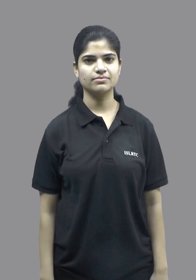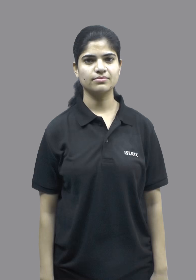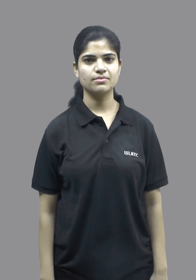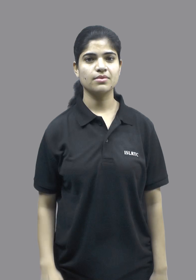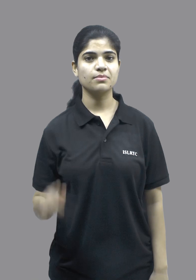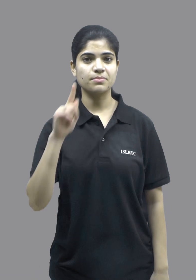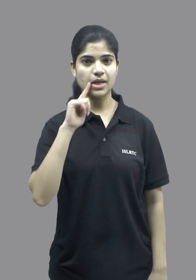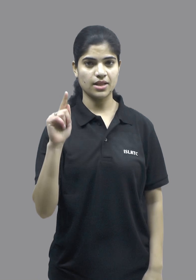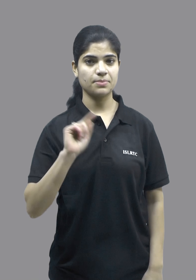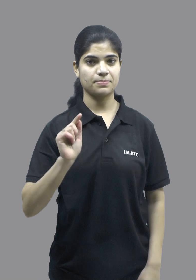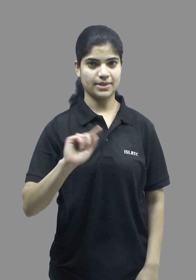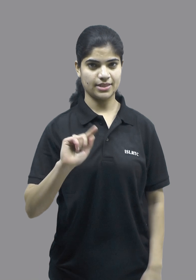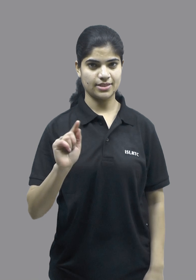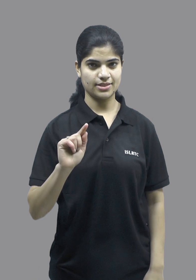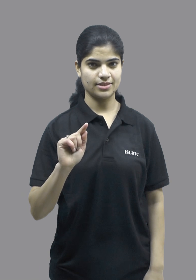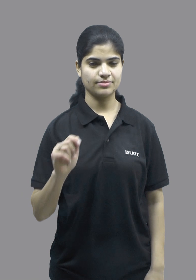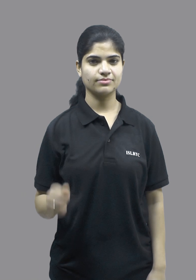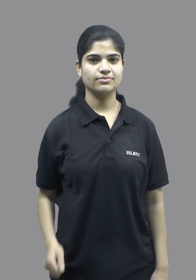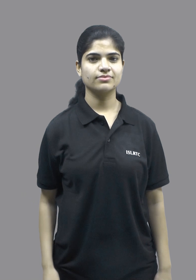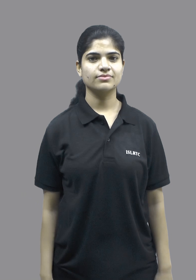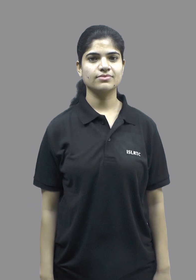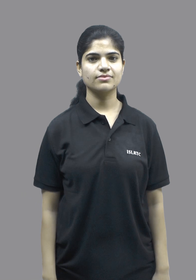Pencil